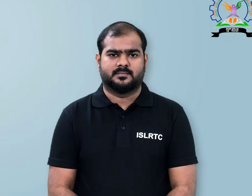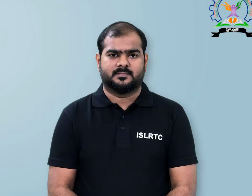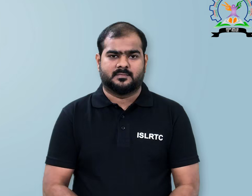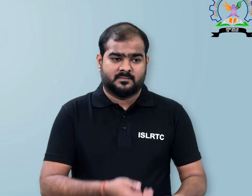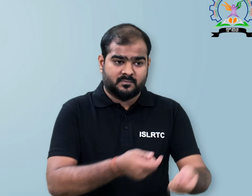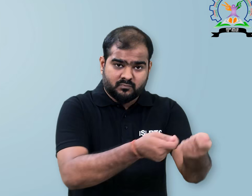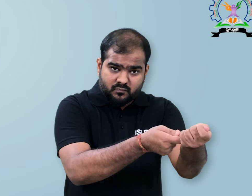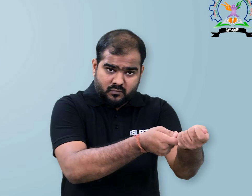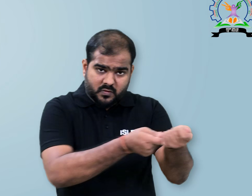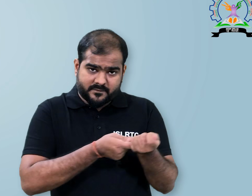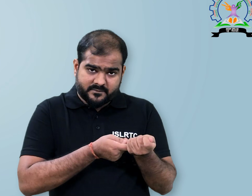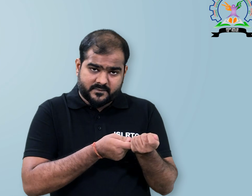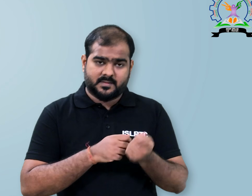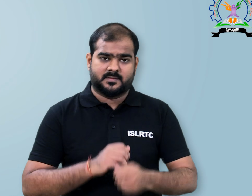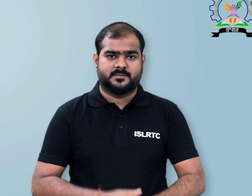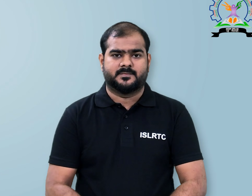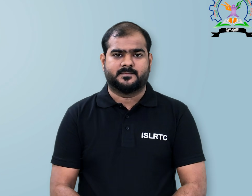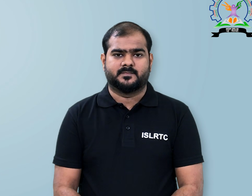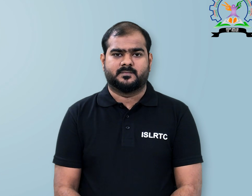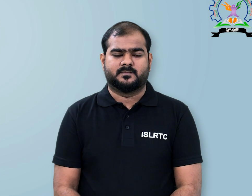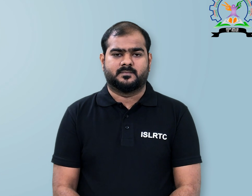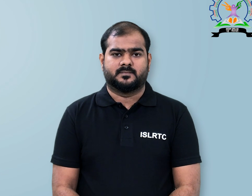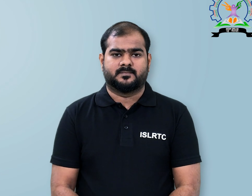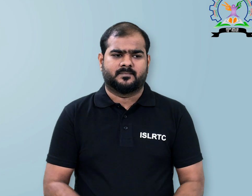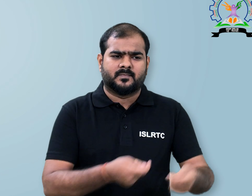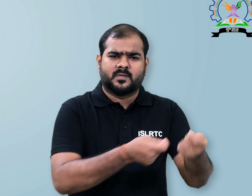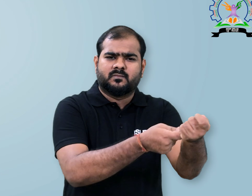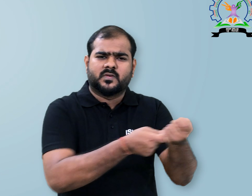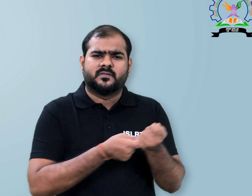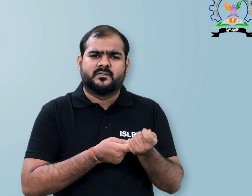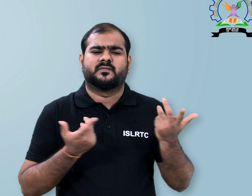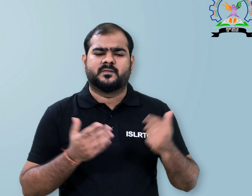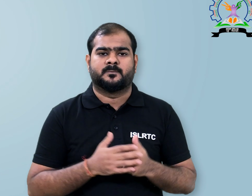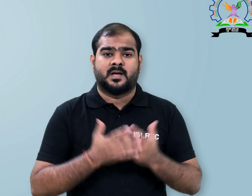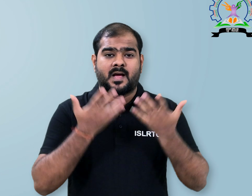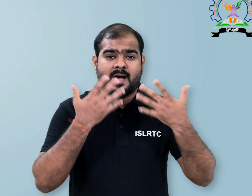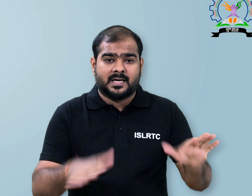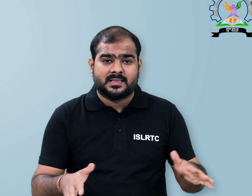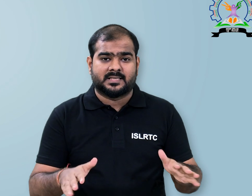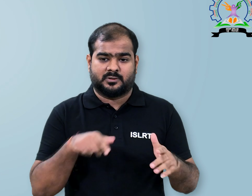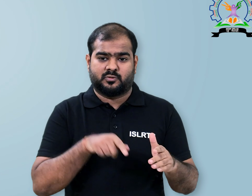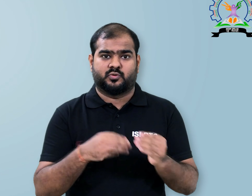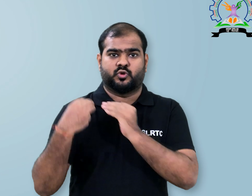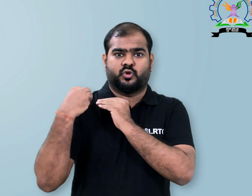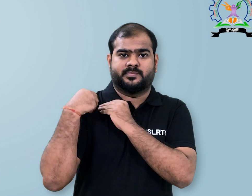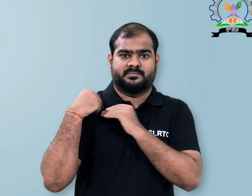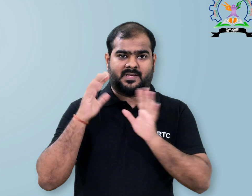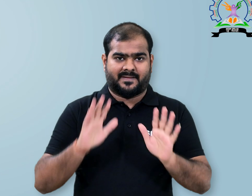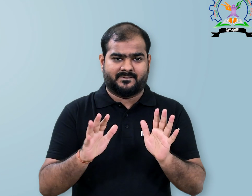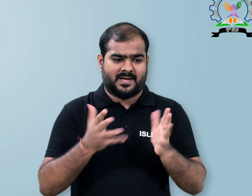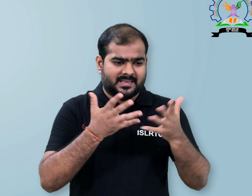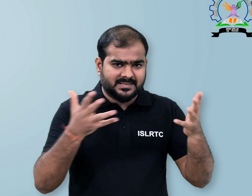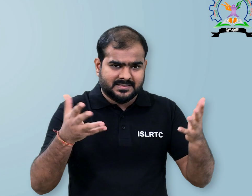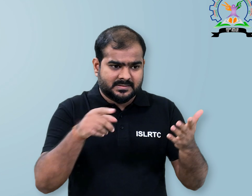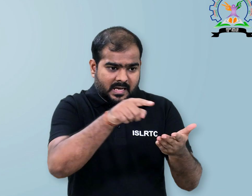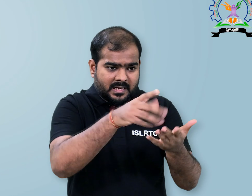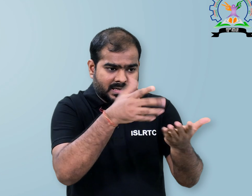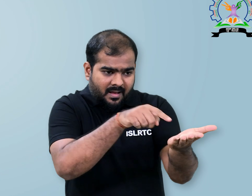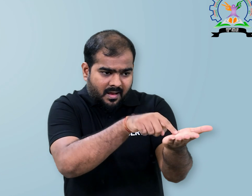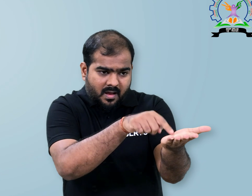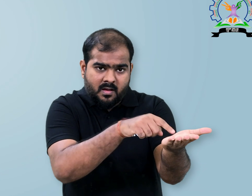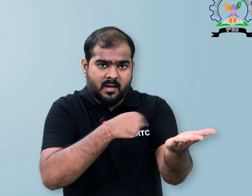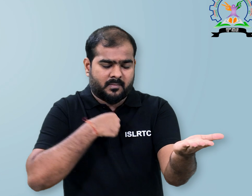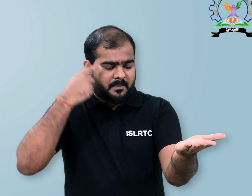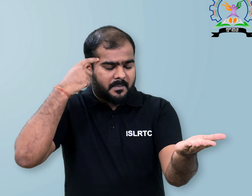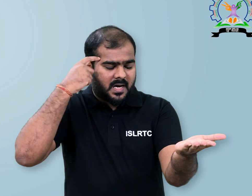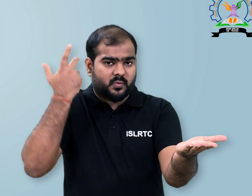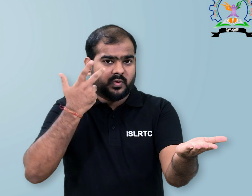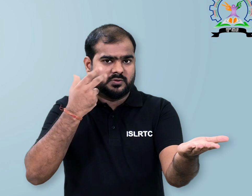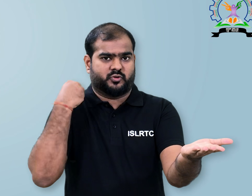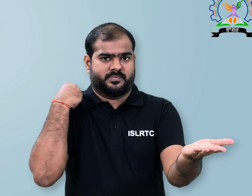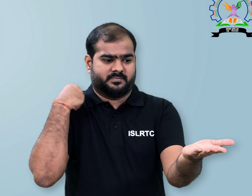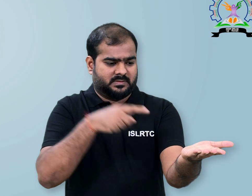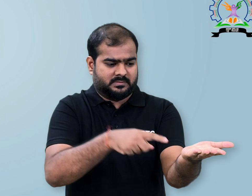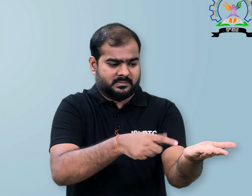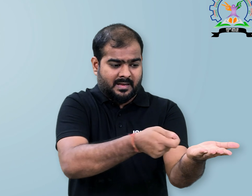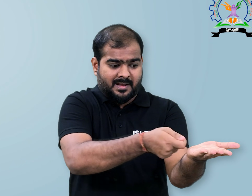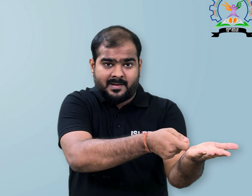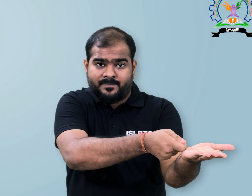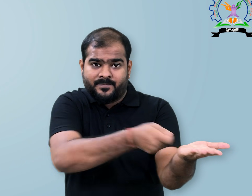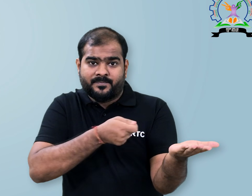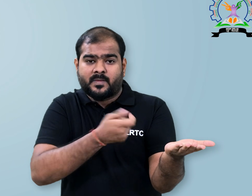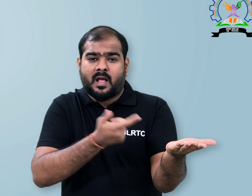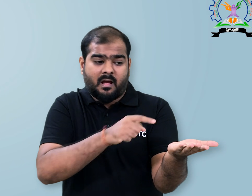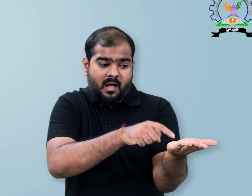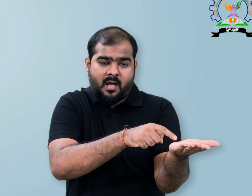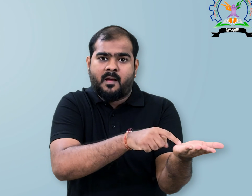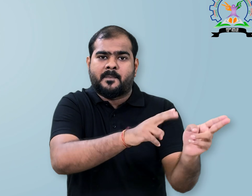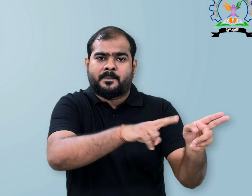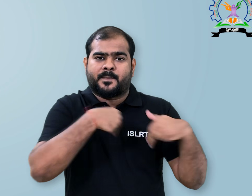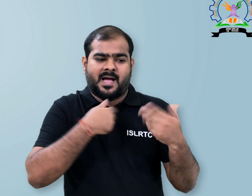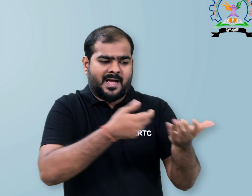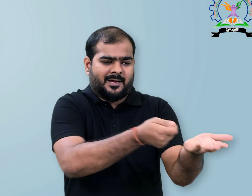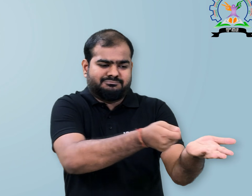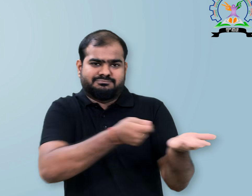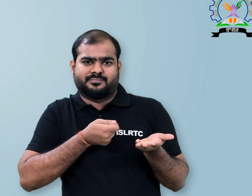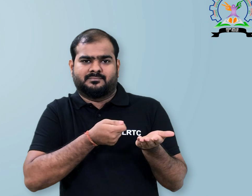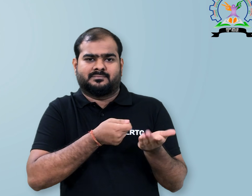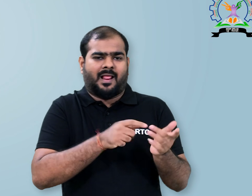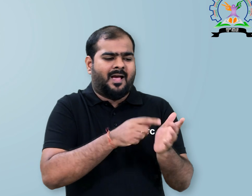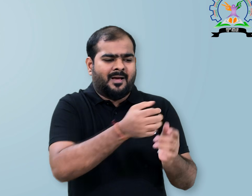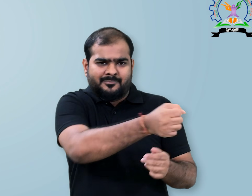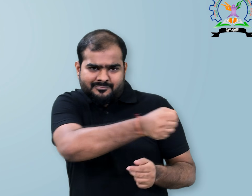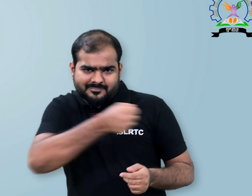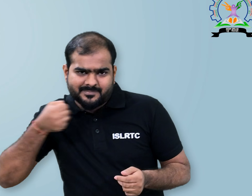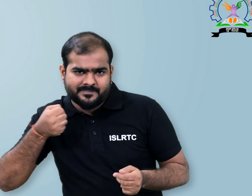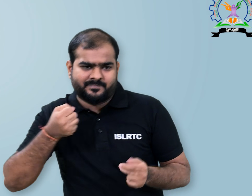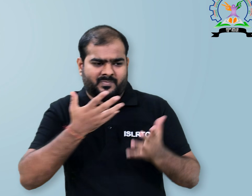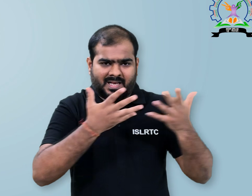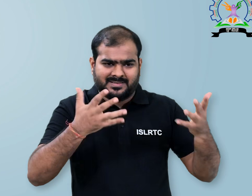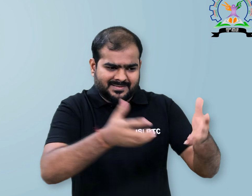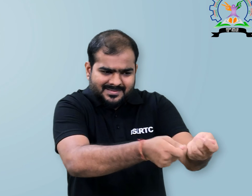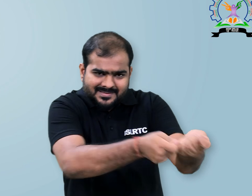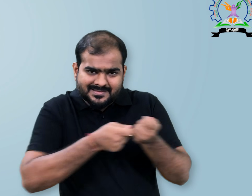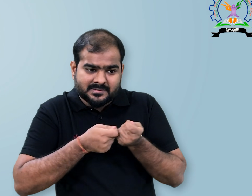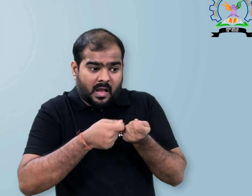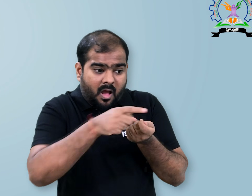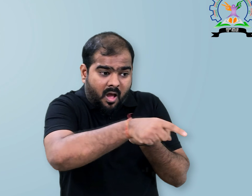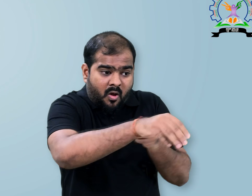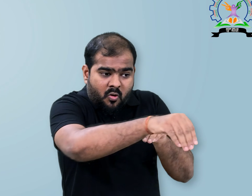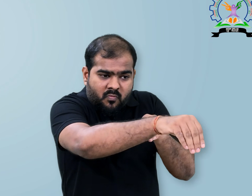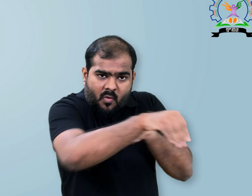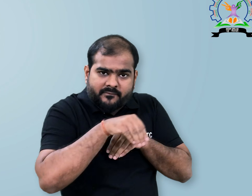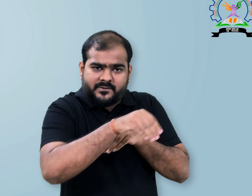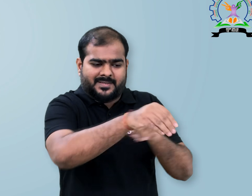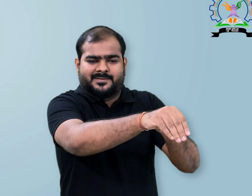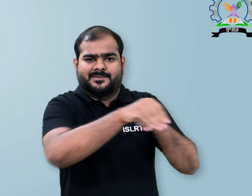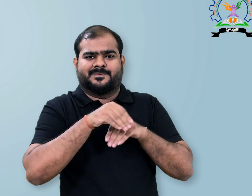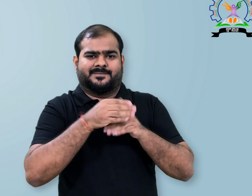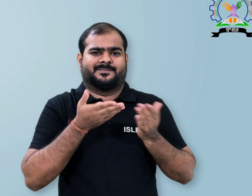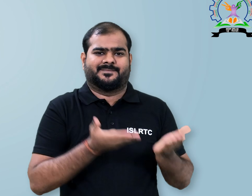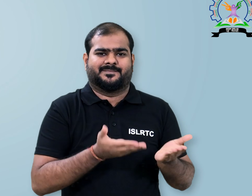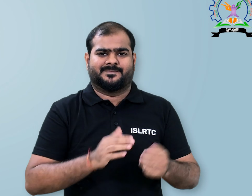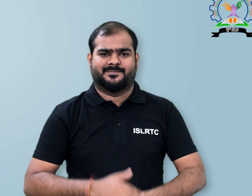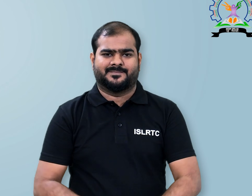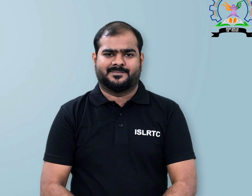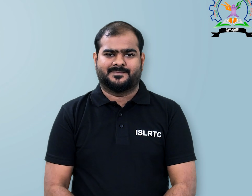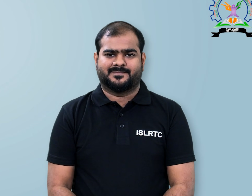Pull The pull is defined as the force that is responsible for an object moving from the state of rest but in the opposite direction when compared to the push.